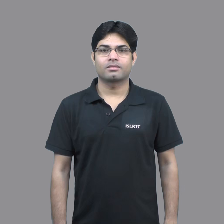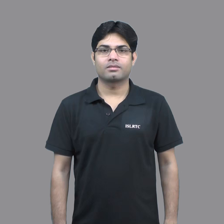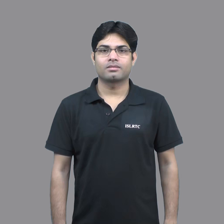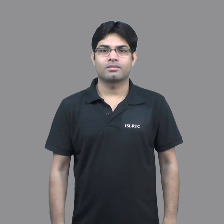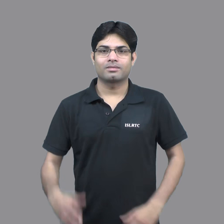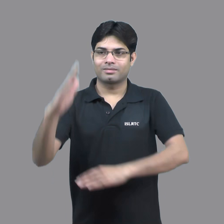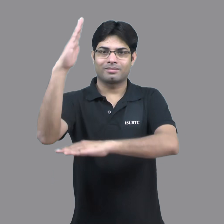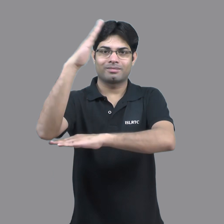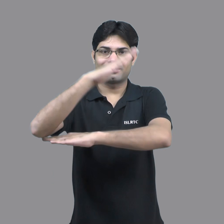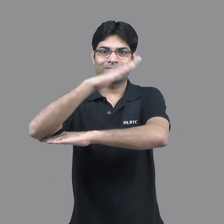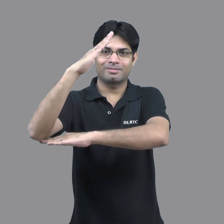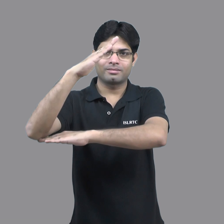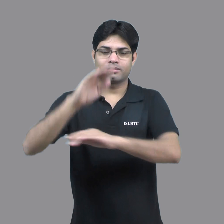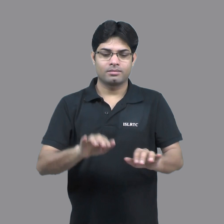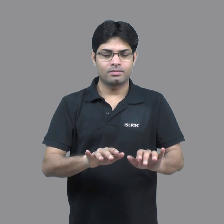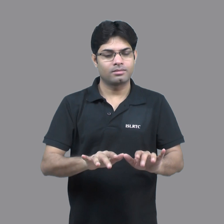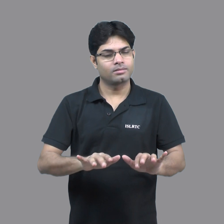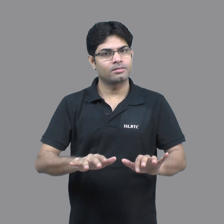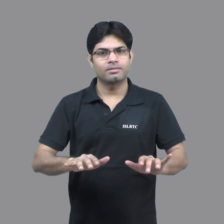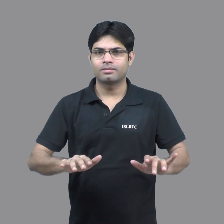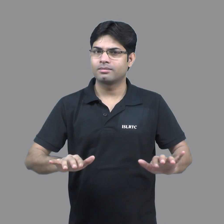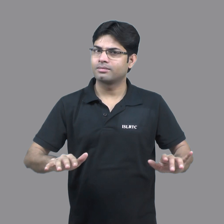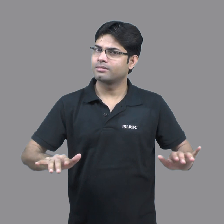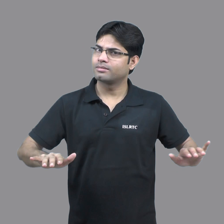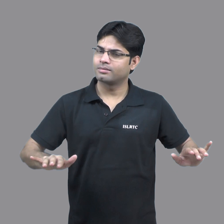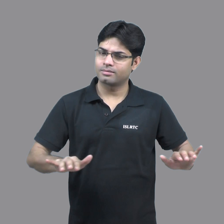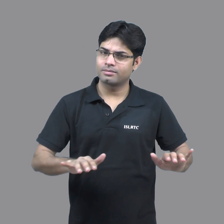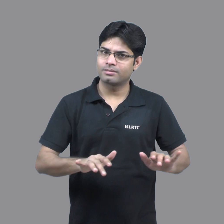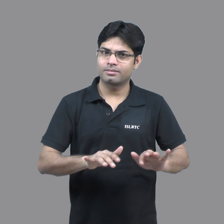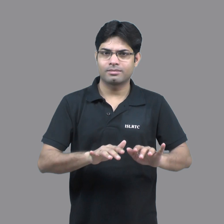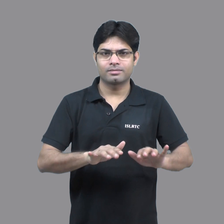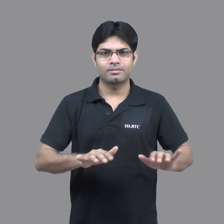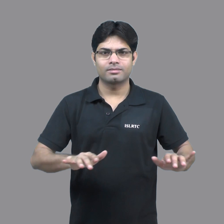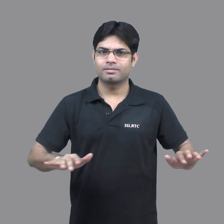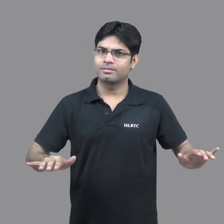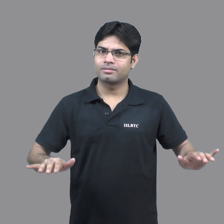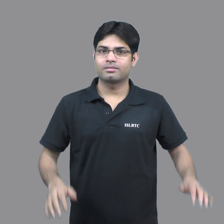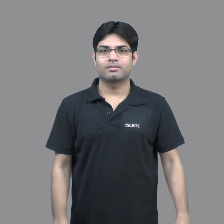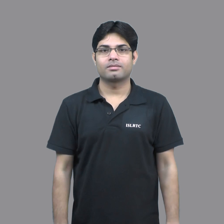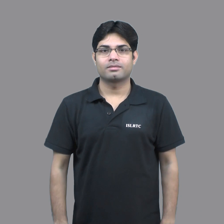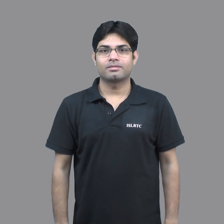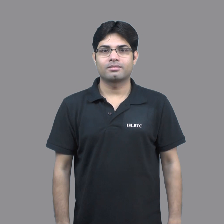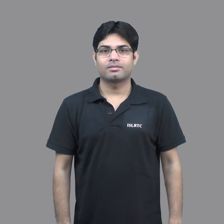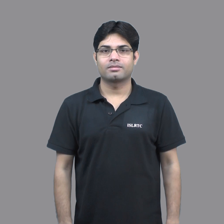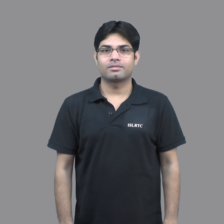Piano